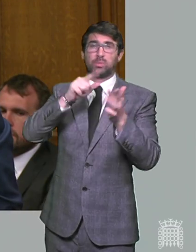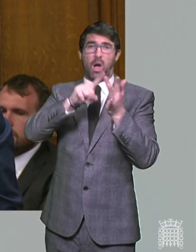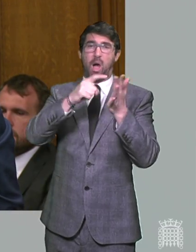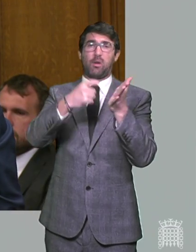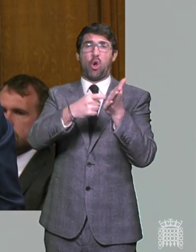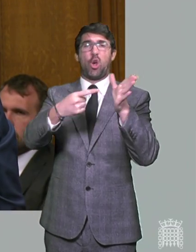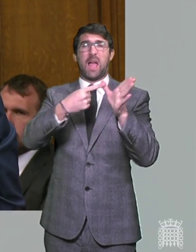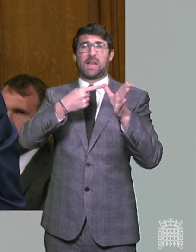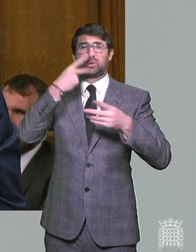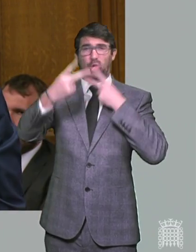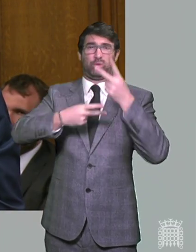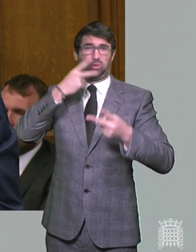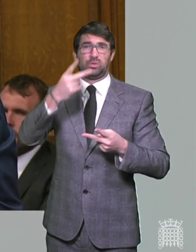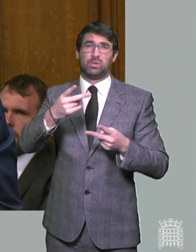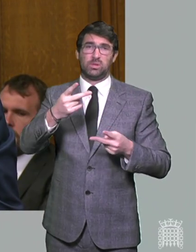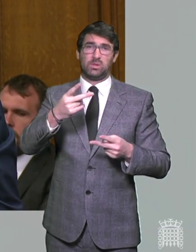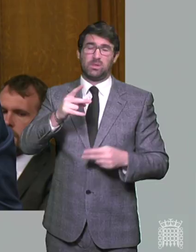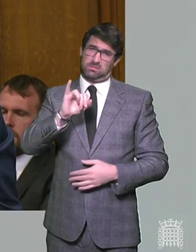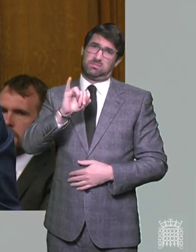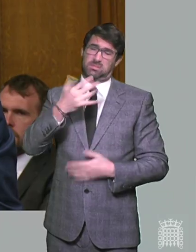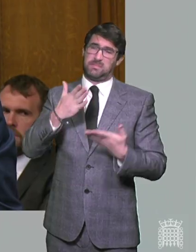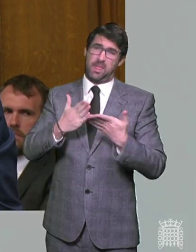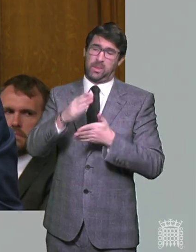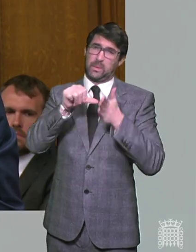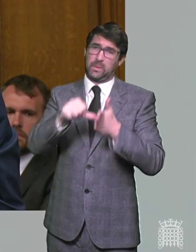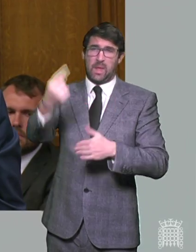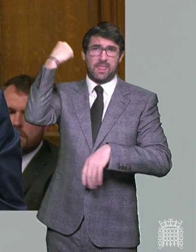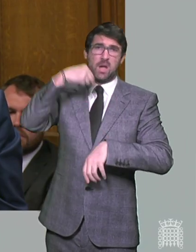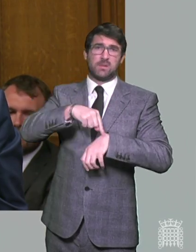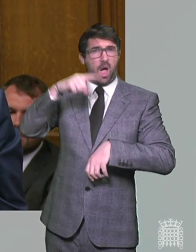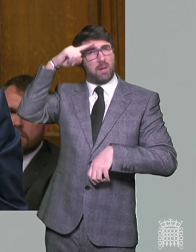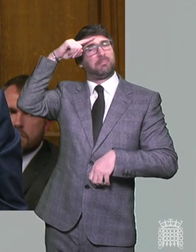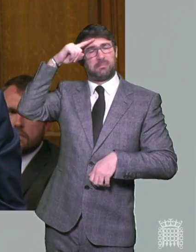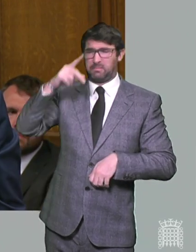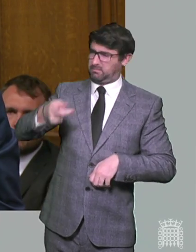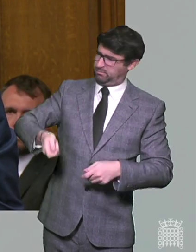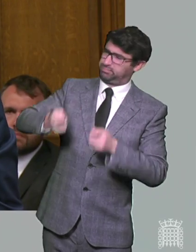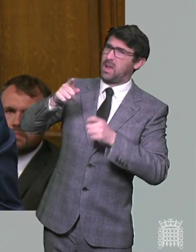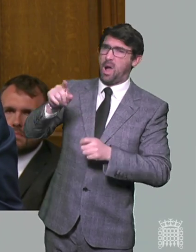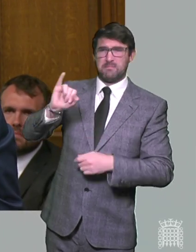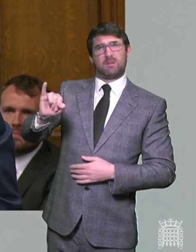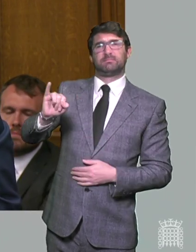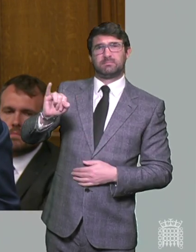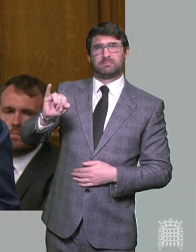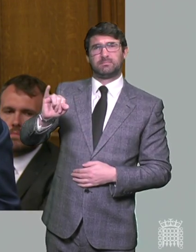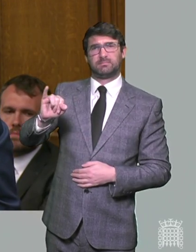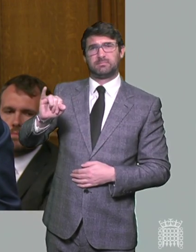Closer to home, recent events have meant that spending will be more constrained than originally thought.